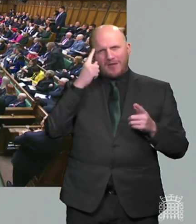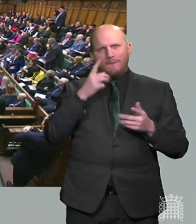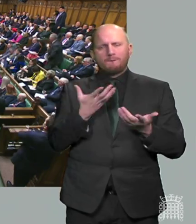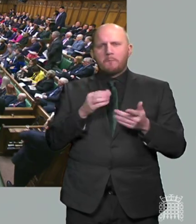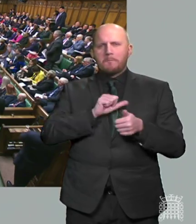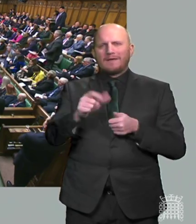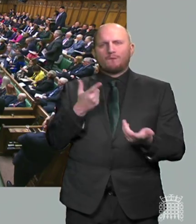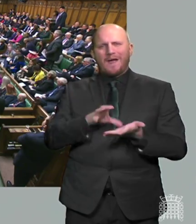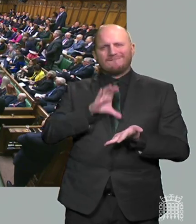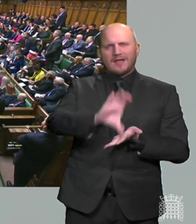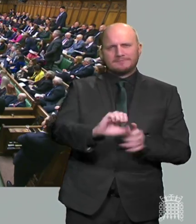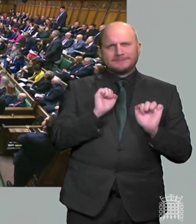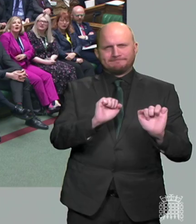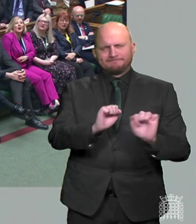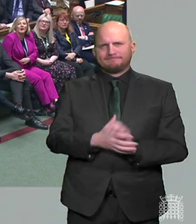I call the leader of the SNP.